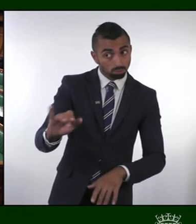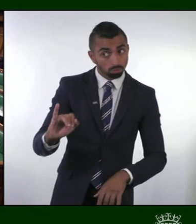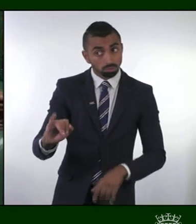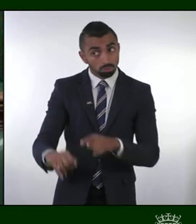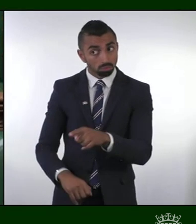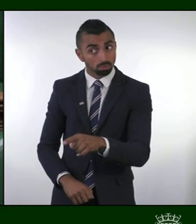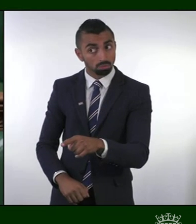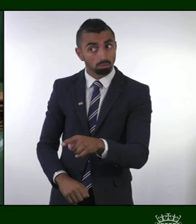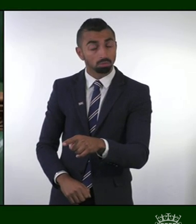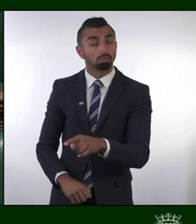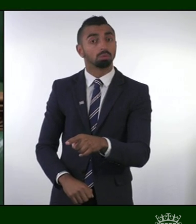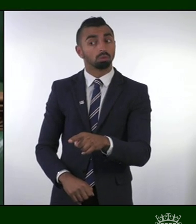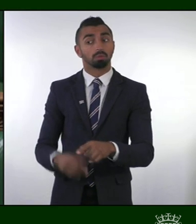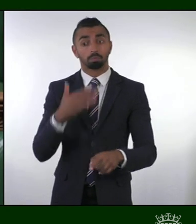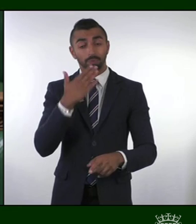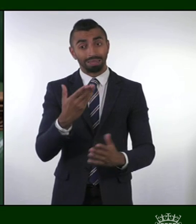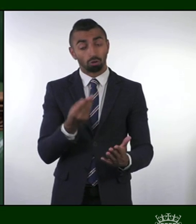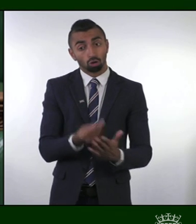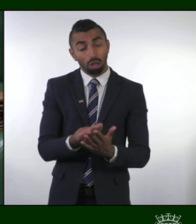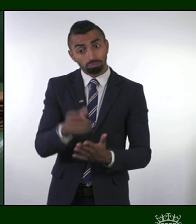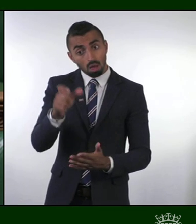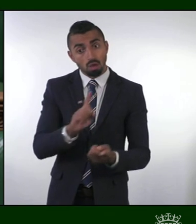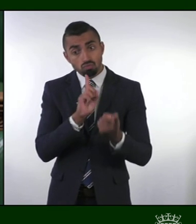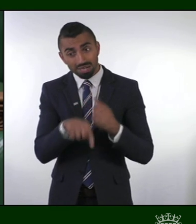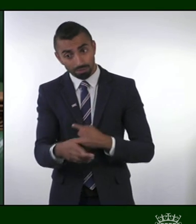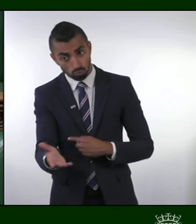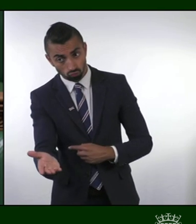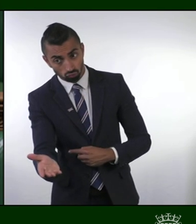I am grateful to the honourable Gentleman for his very kind words.